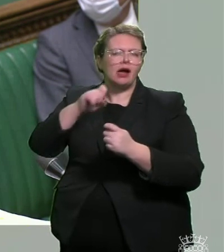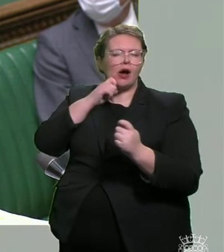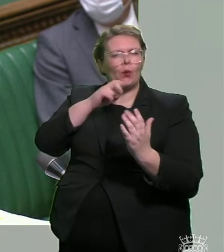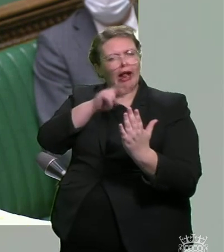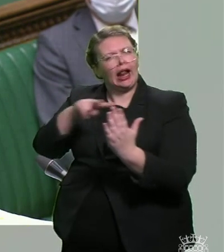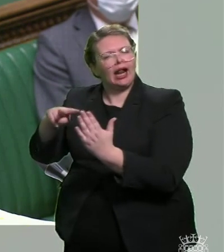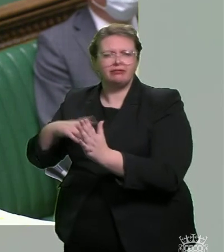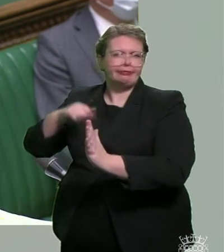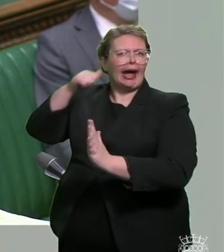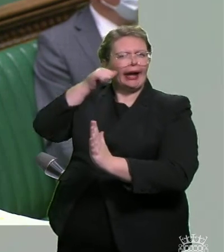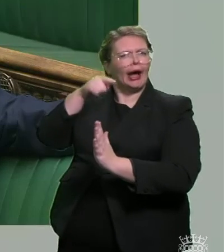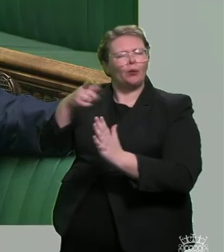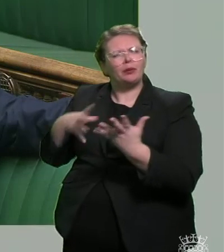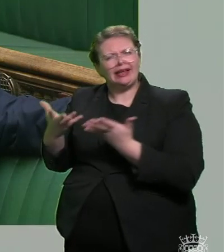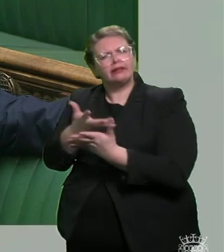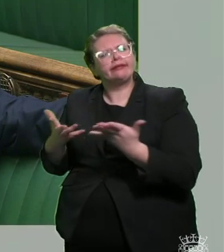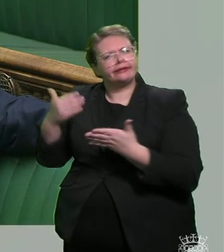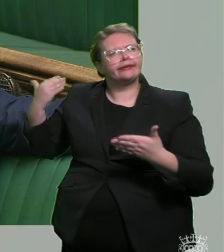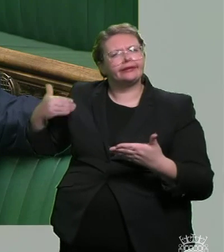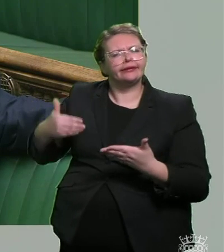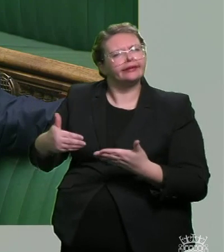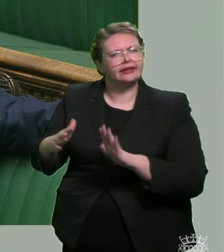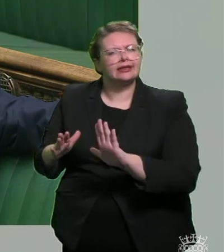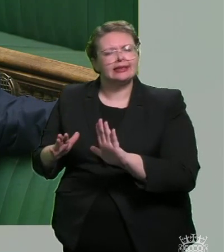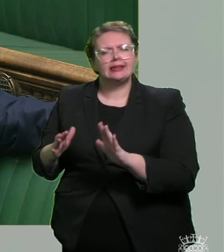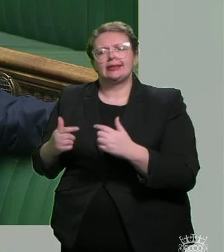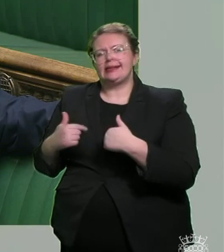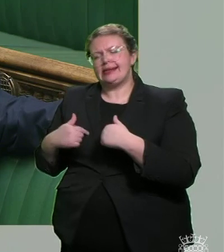I am well aware of it; indeed, we have discussed it before personally.